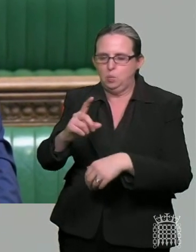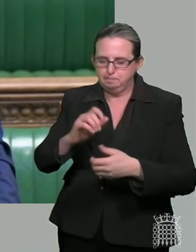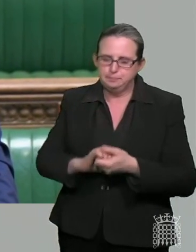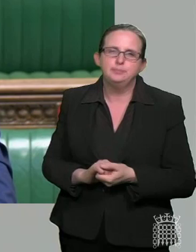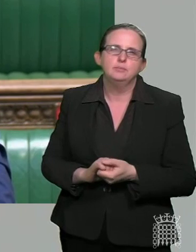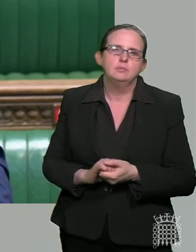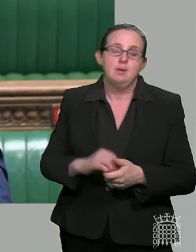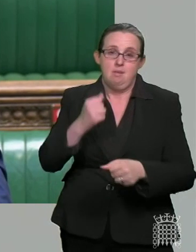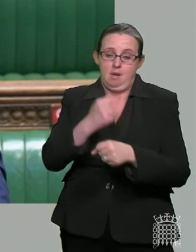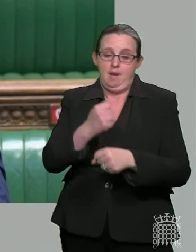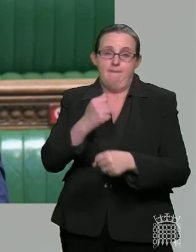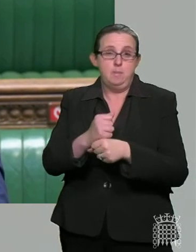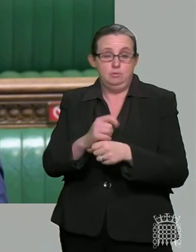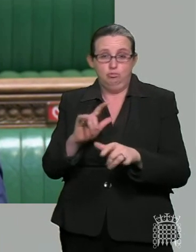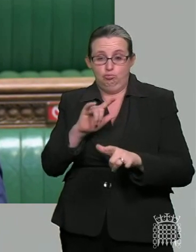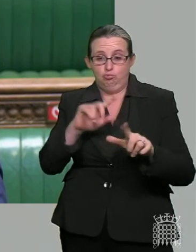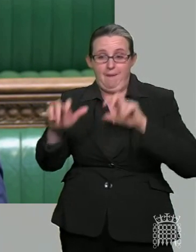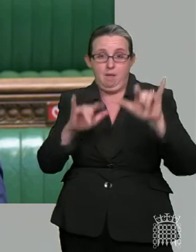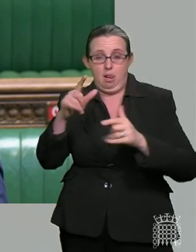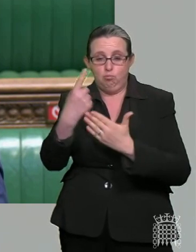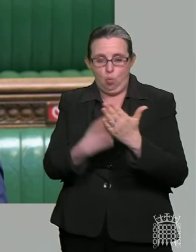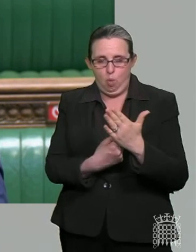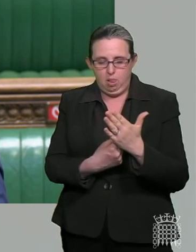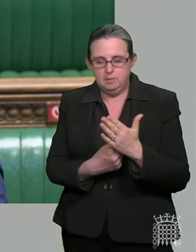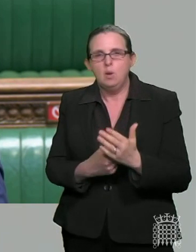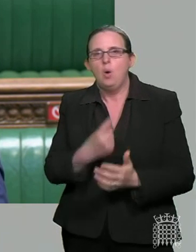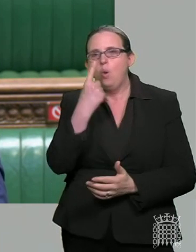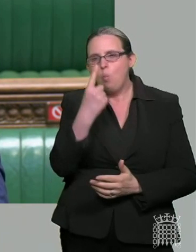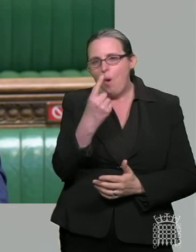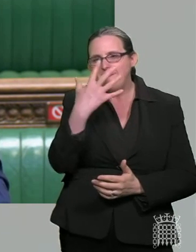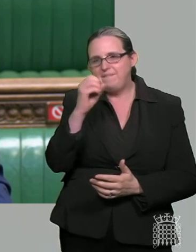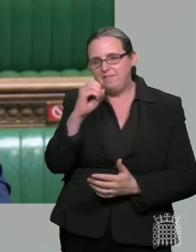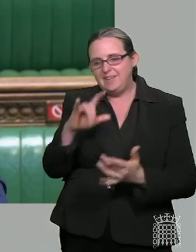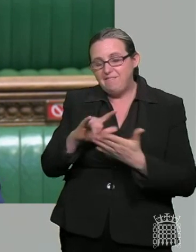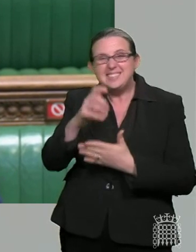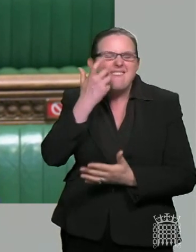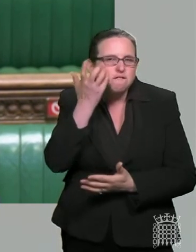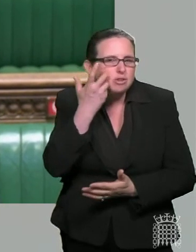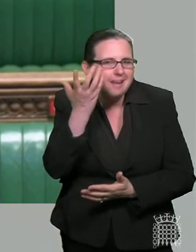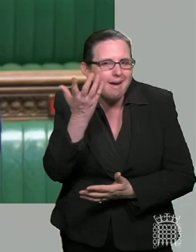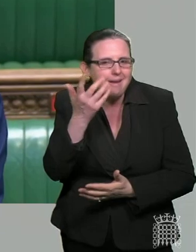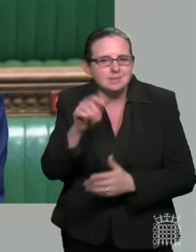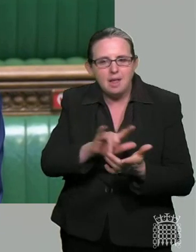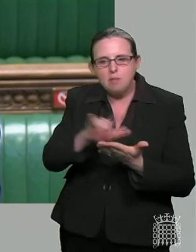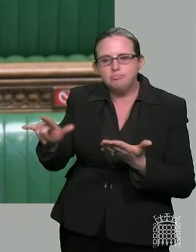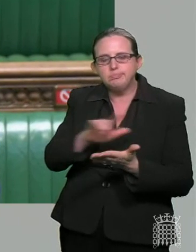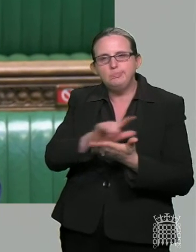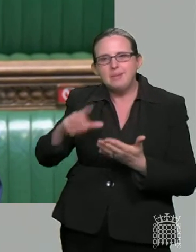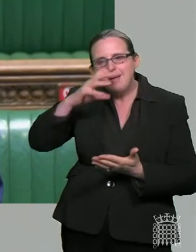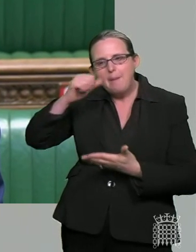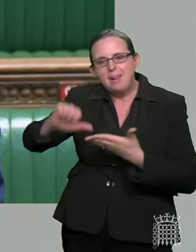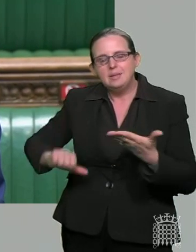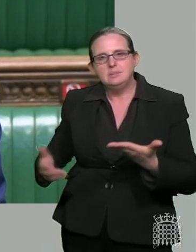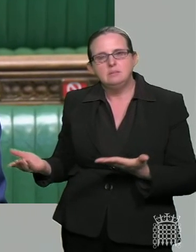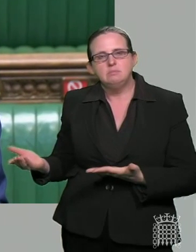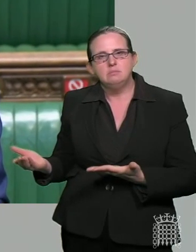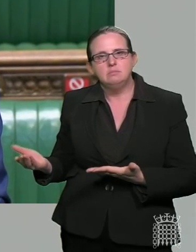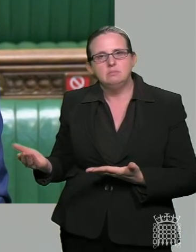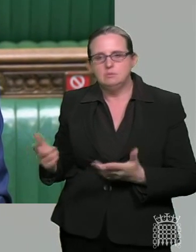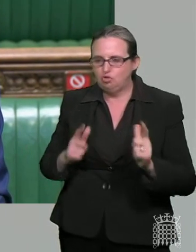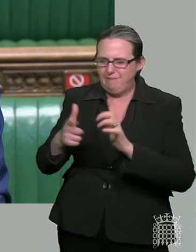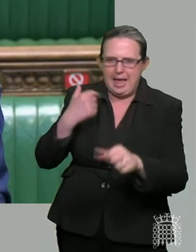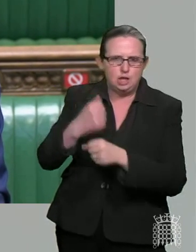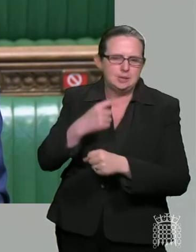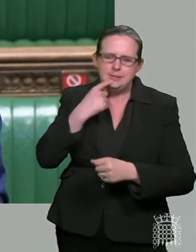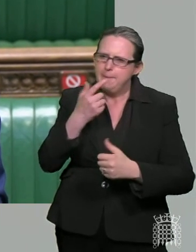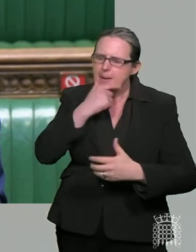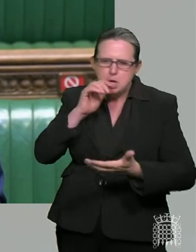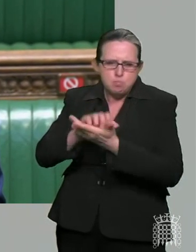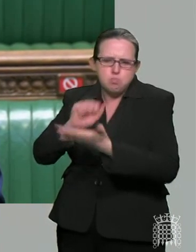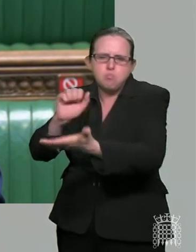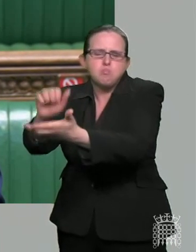Since the Government loosened travel restrictions, 150 flights a day are going to amber list countries and travel agents are reporting surges in holiday bookings to those countries.